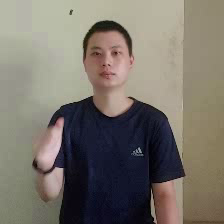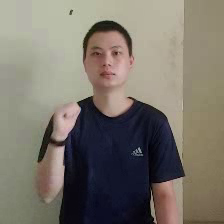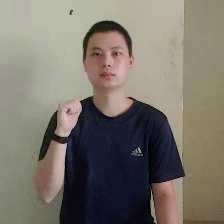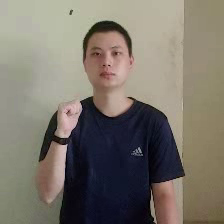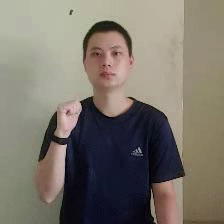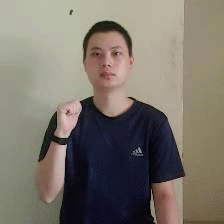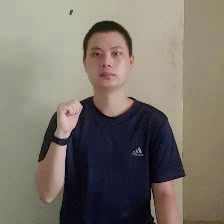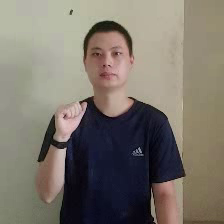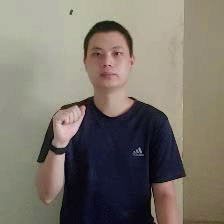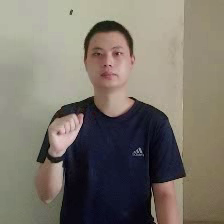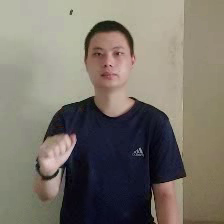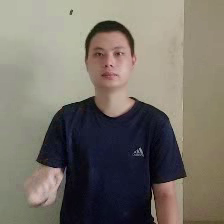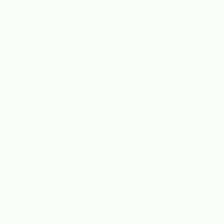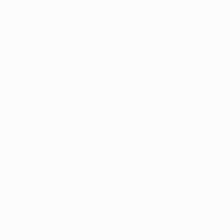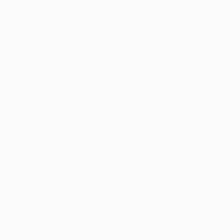Nghỉ ngơi